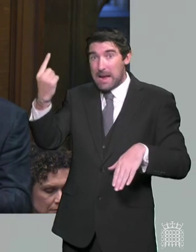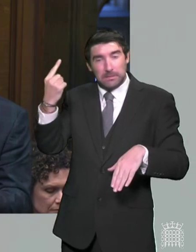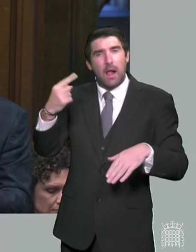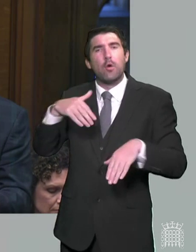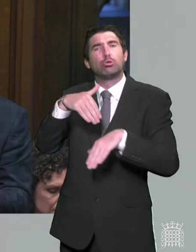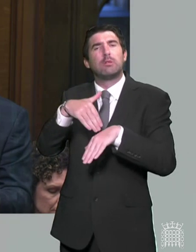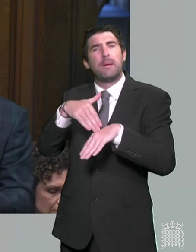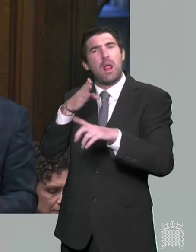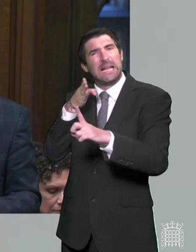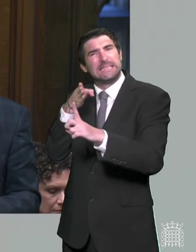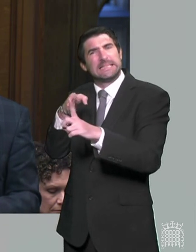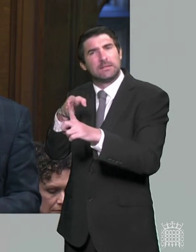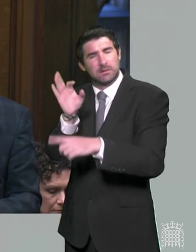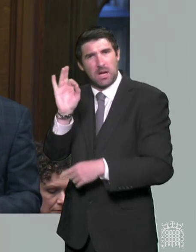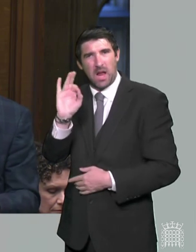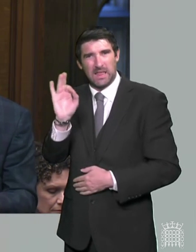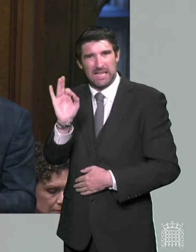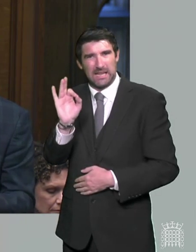This has obvious and significant implications